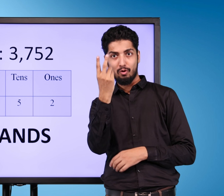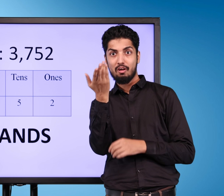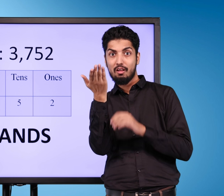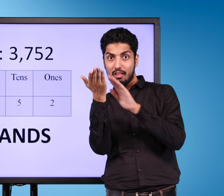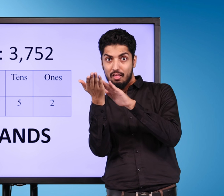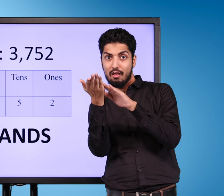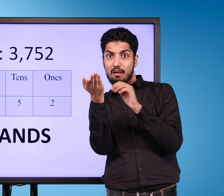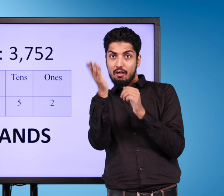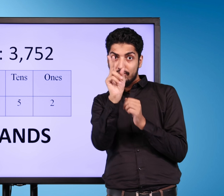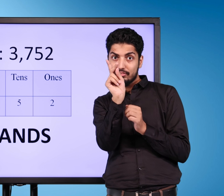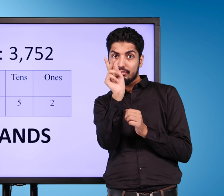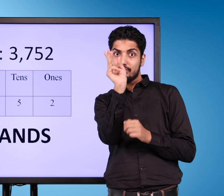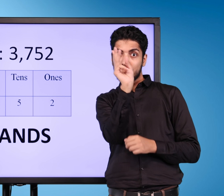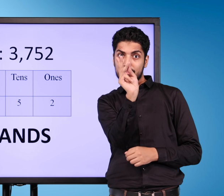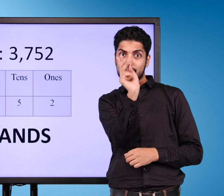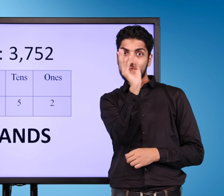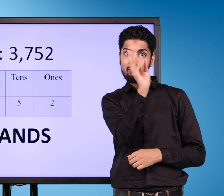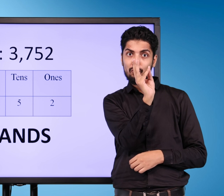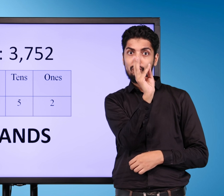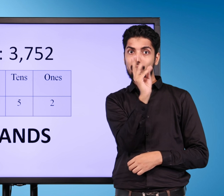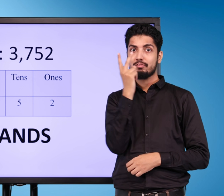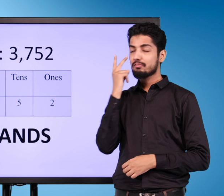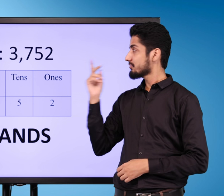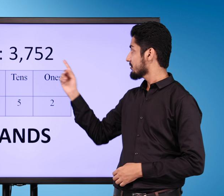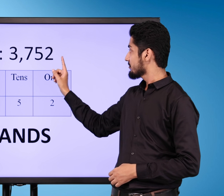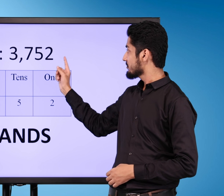The number in the thousands place is 3